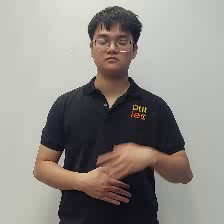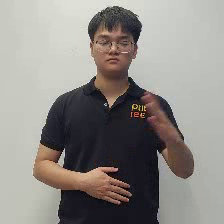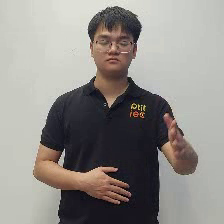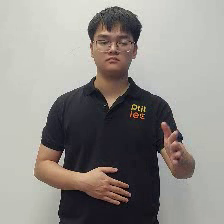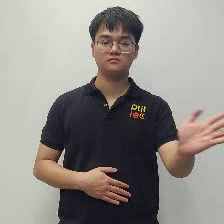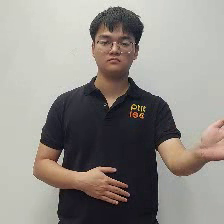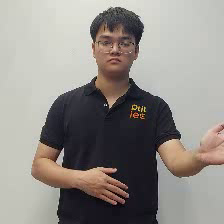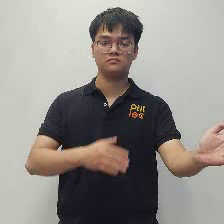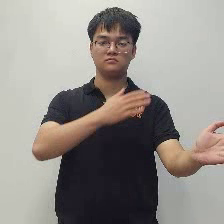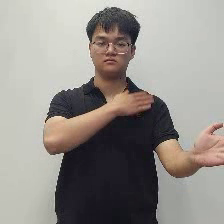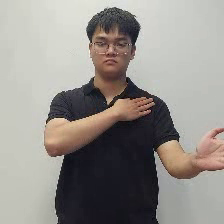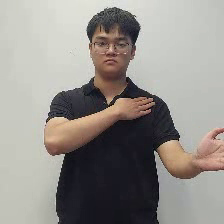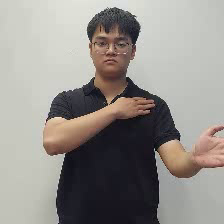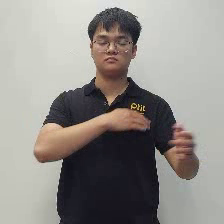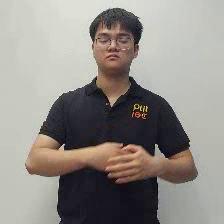Rẽ trái